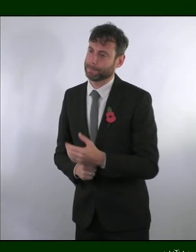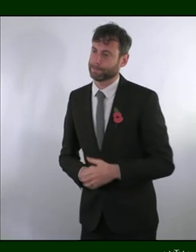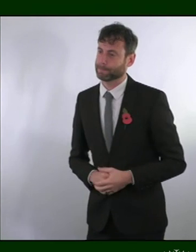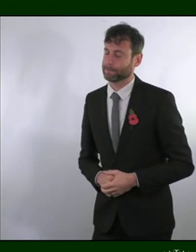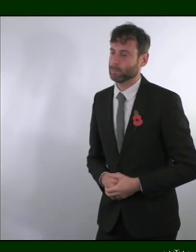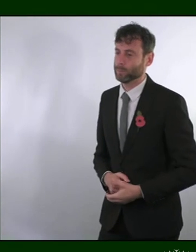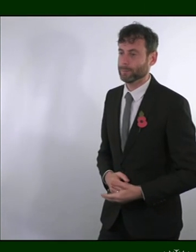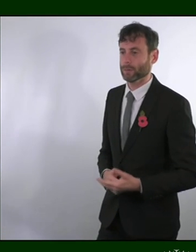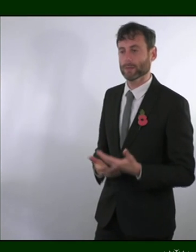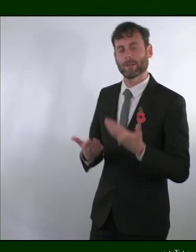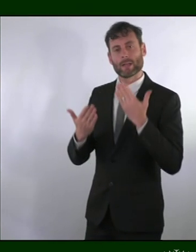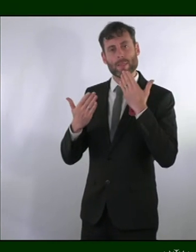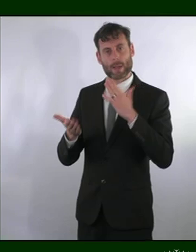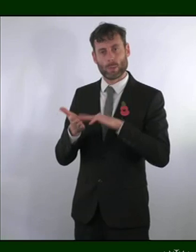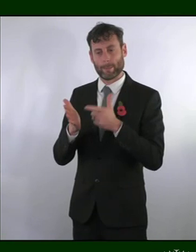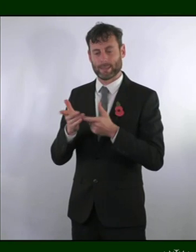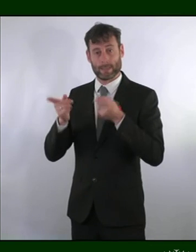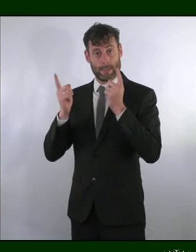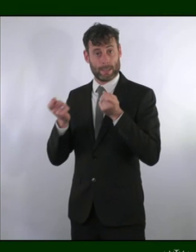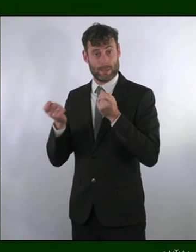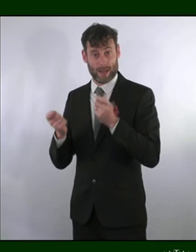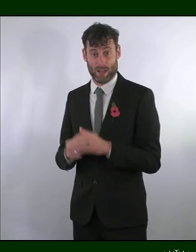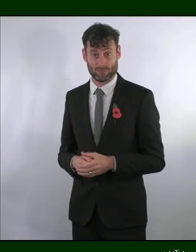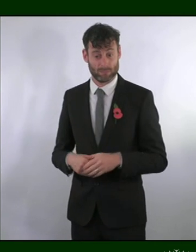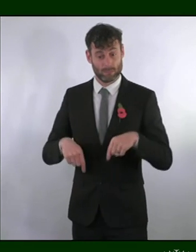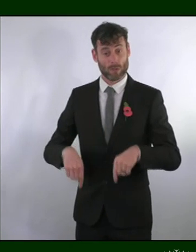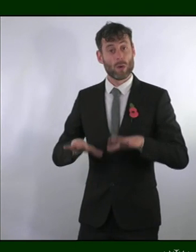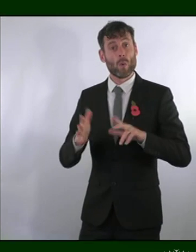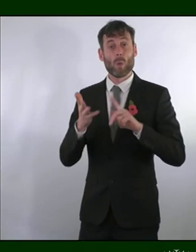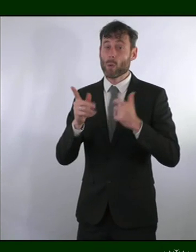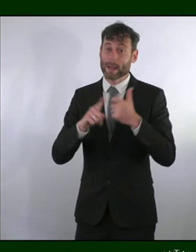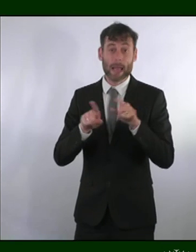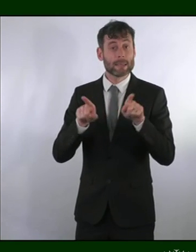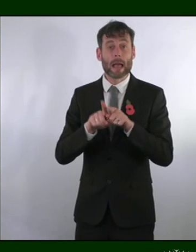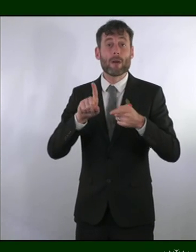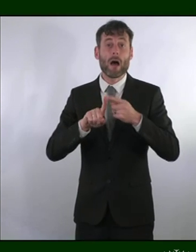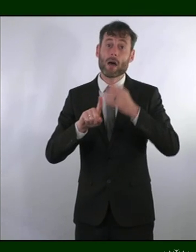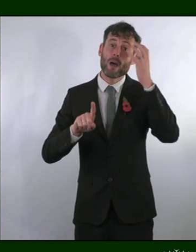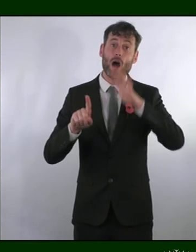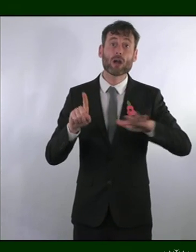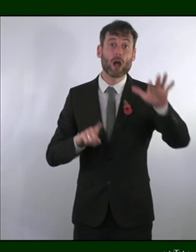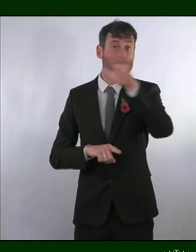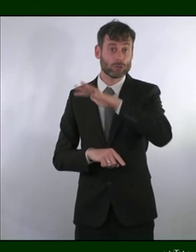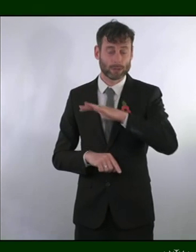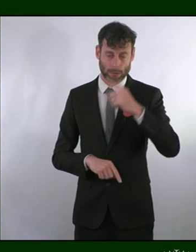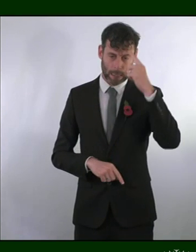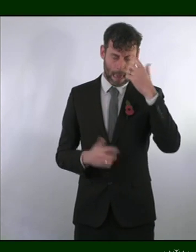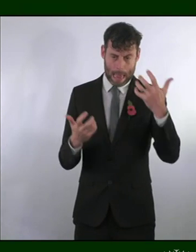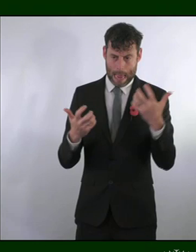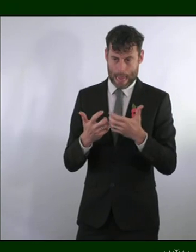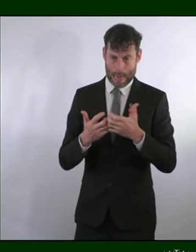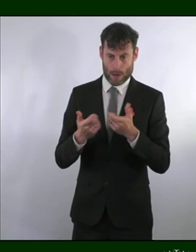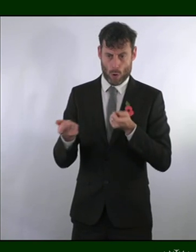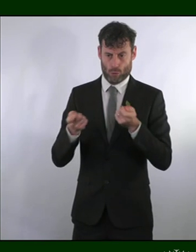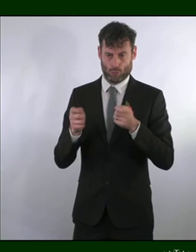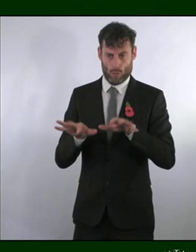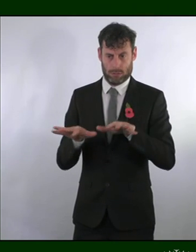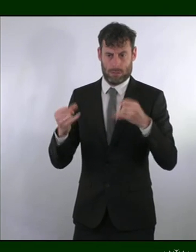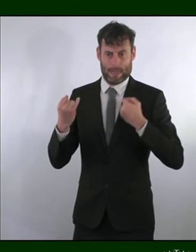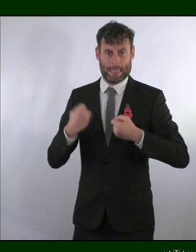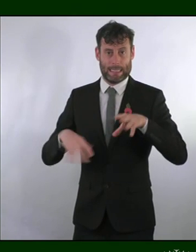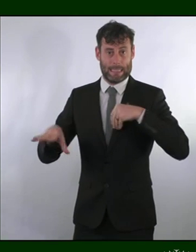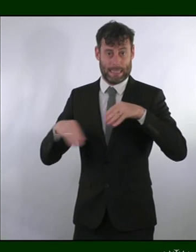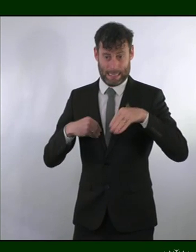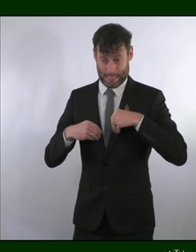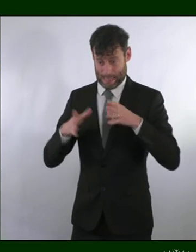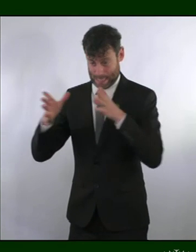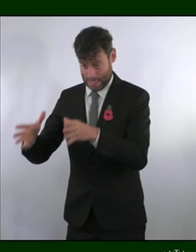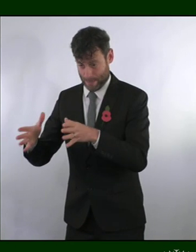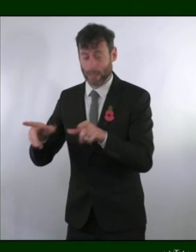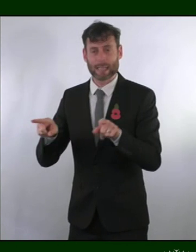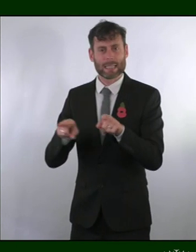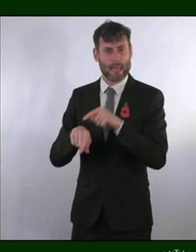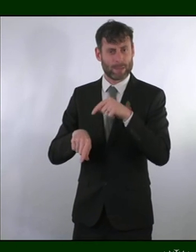As we and all countries across the world tackle the pandemic, is it not right that we also have to secure our post-EU future?